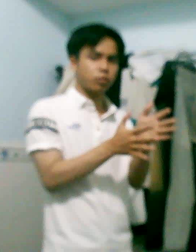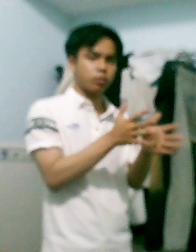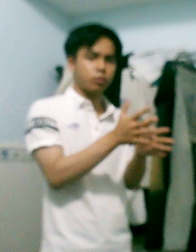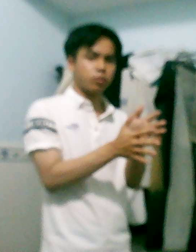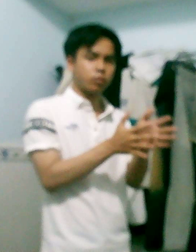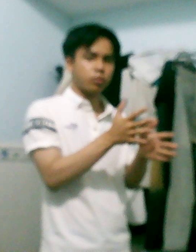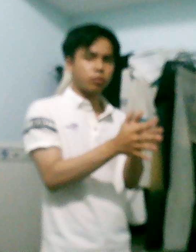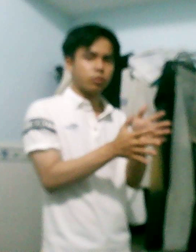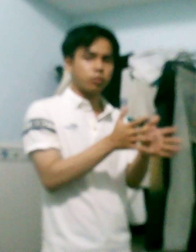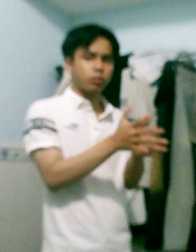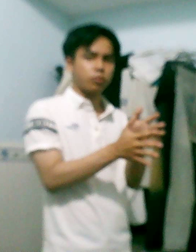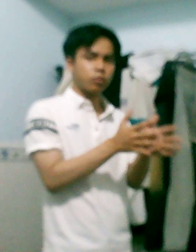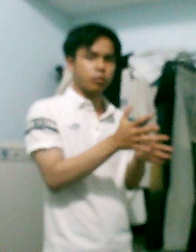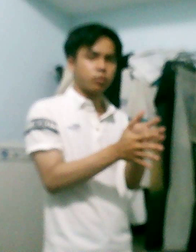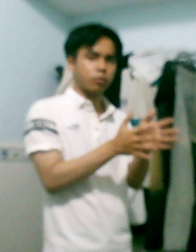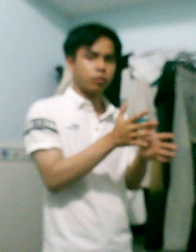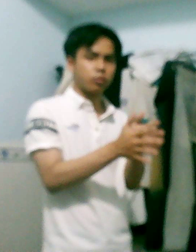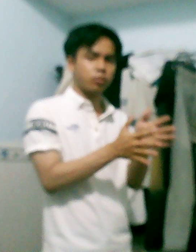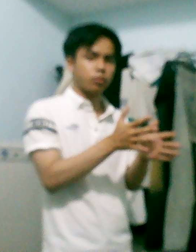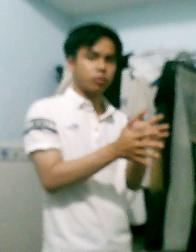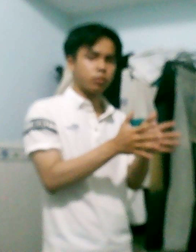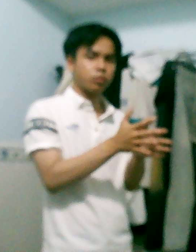ngon ngu ki hieu